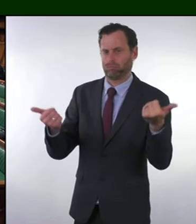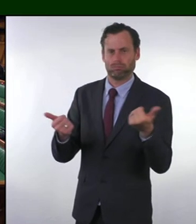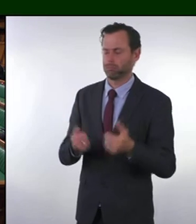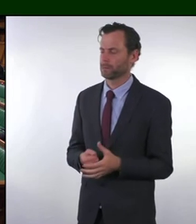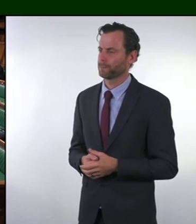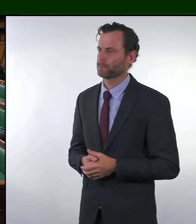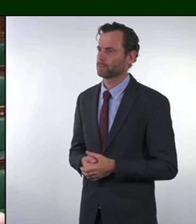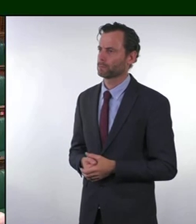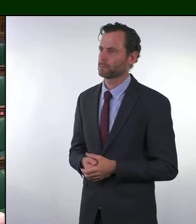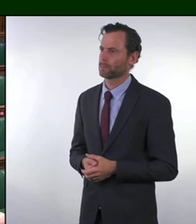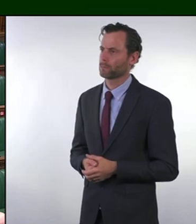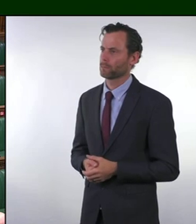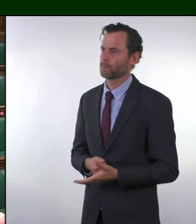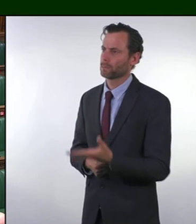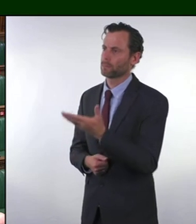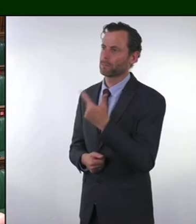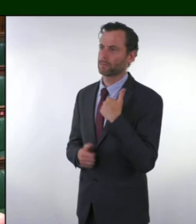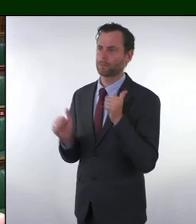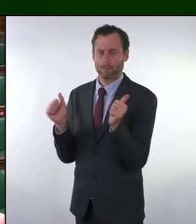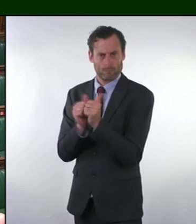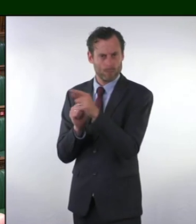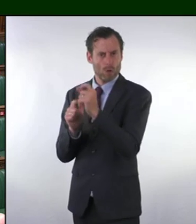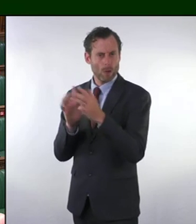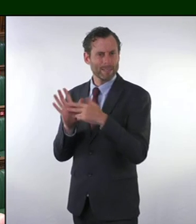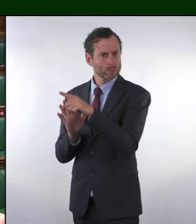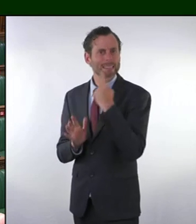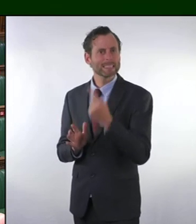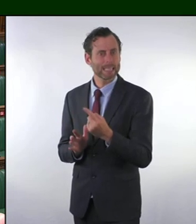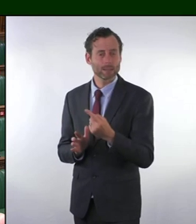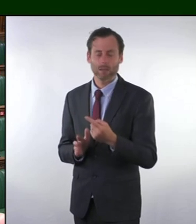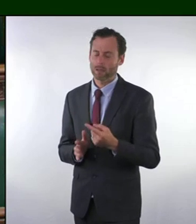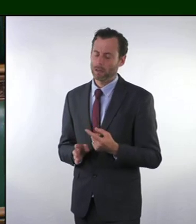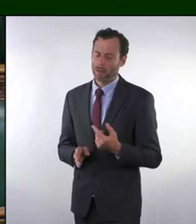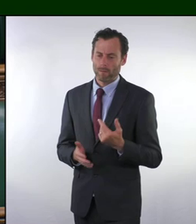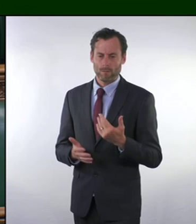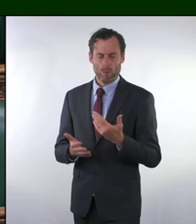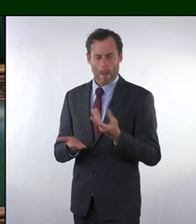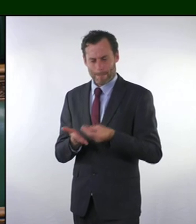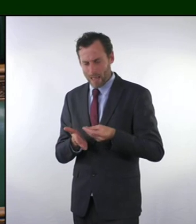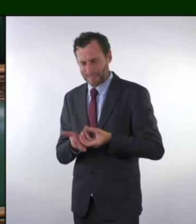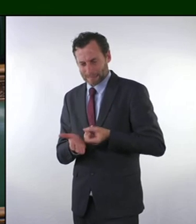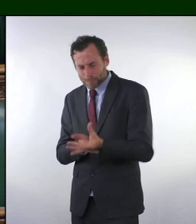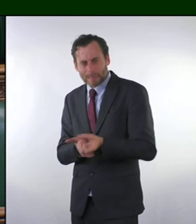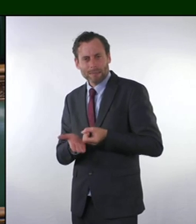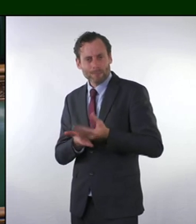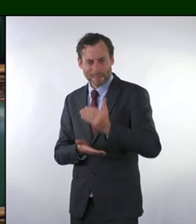I am totally on board with the Prime Minister’s rhetoric that for too long money has piled into the south-east corner of this island.